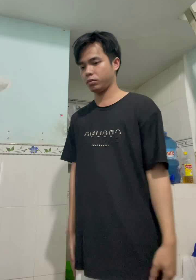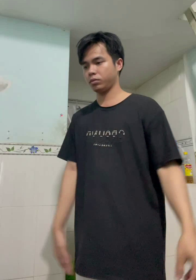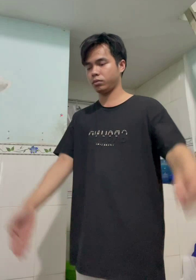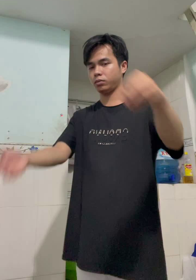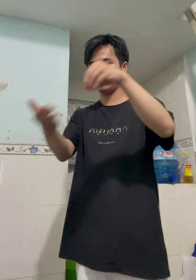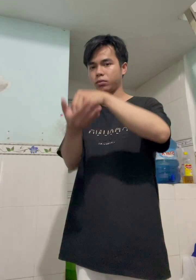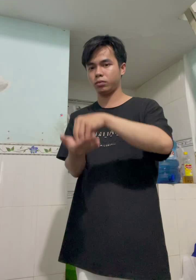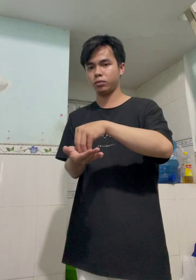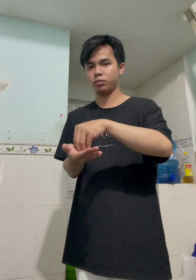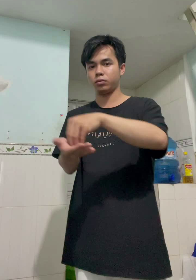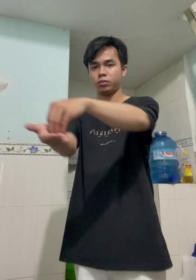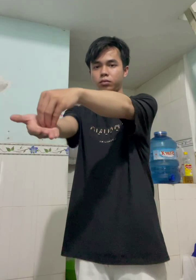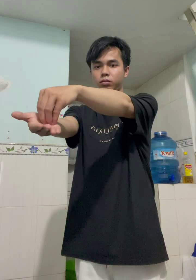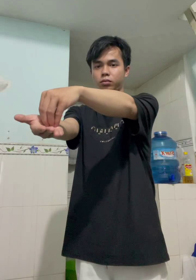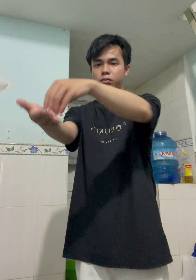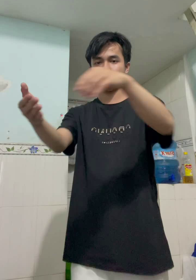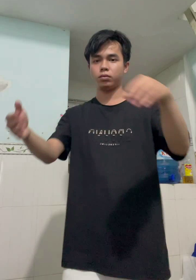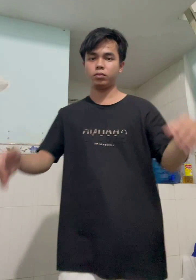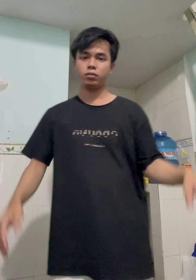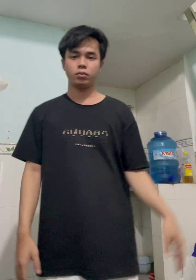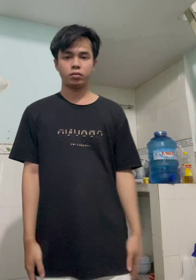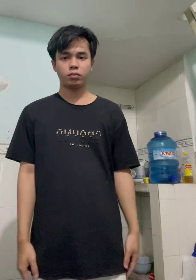san pham